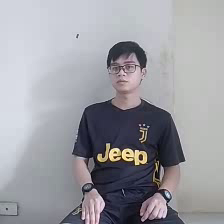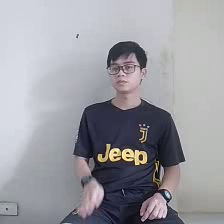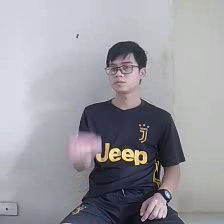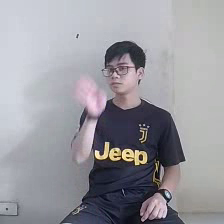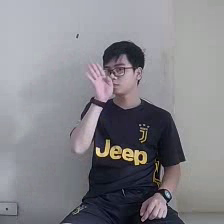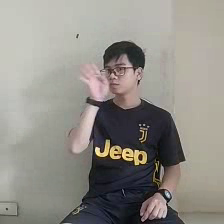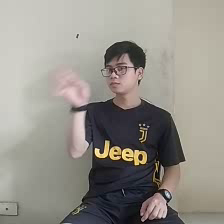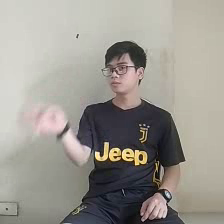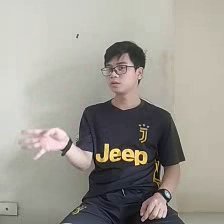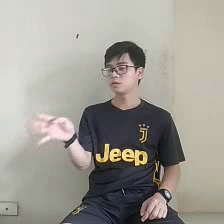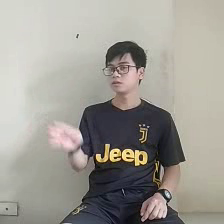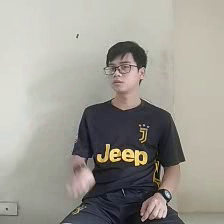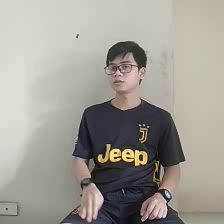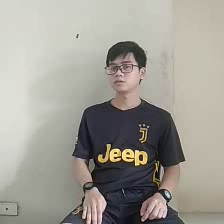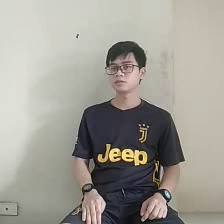Nôn ói